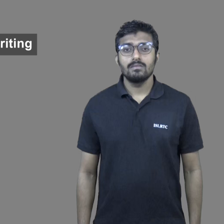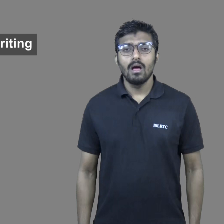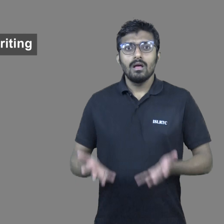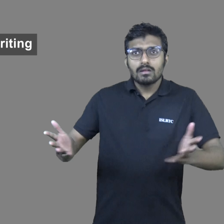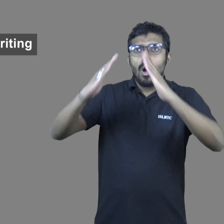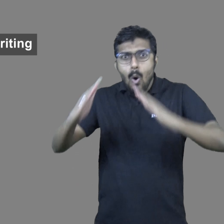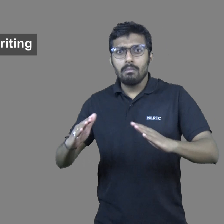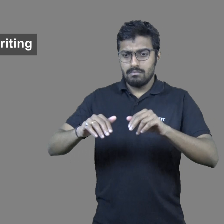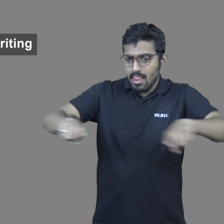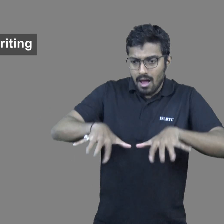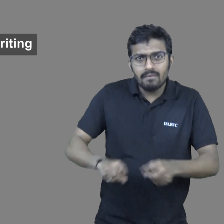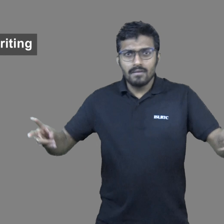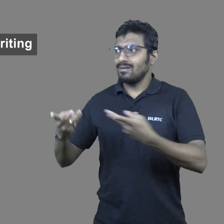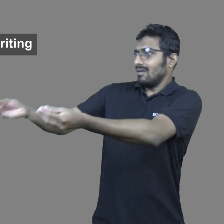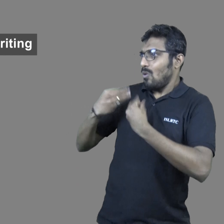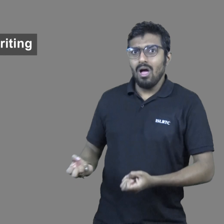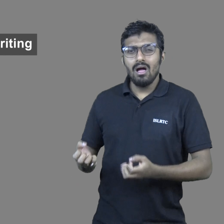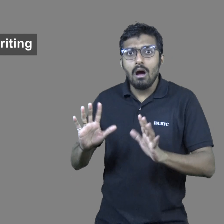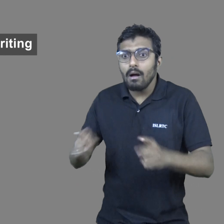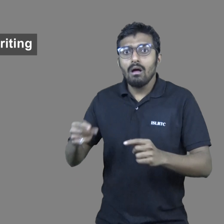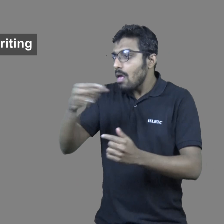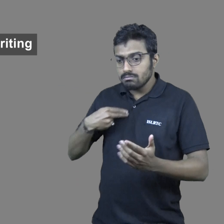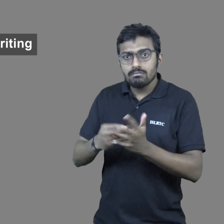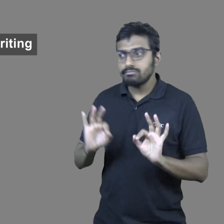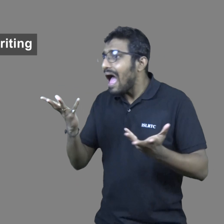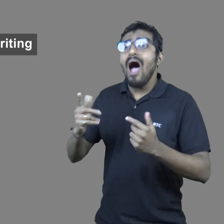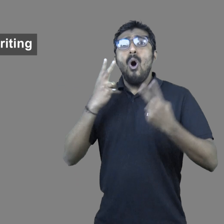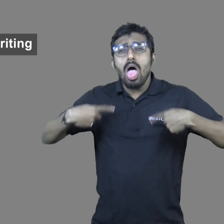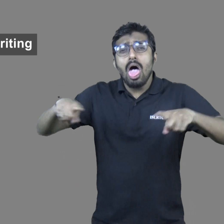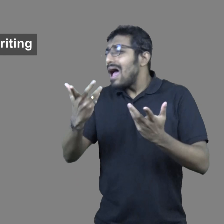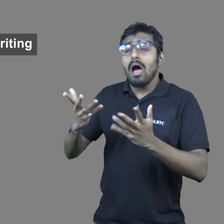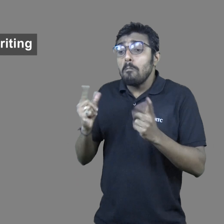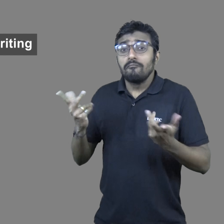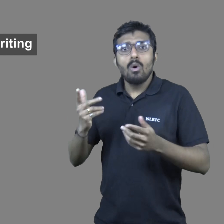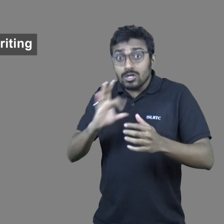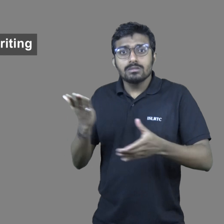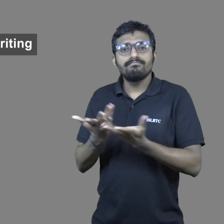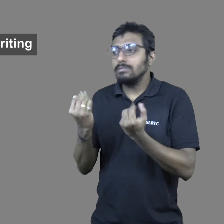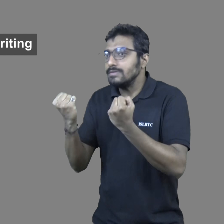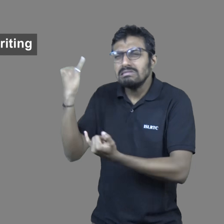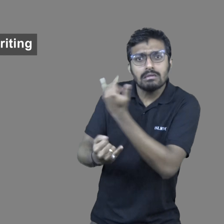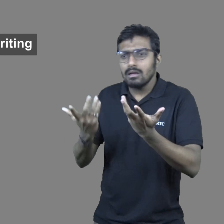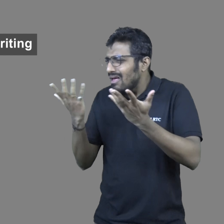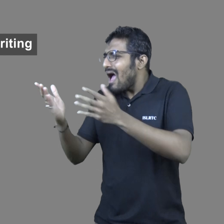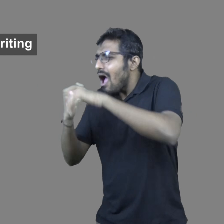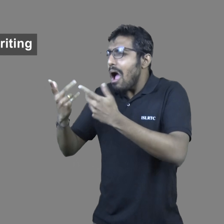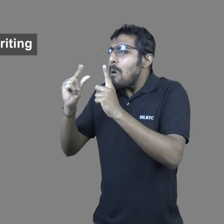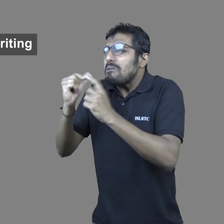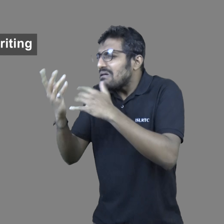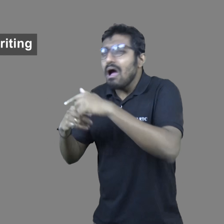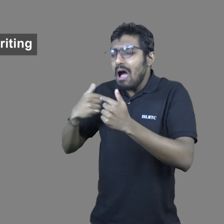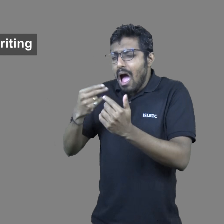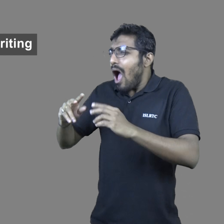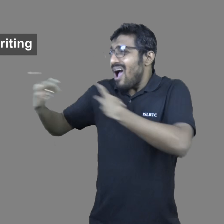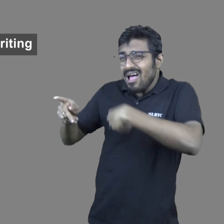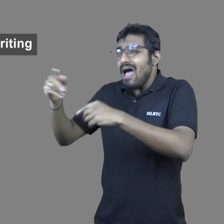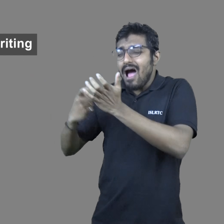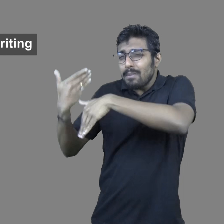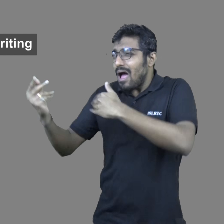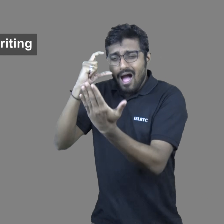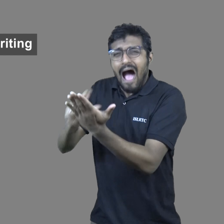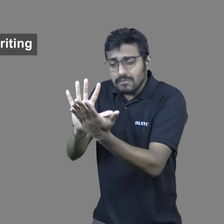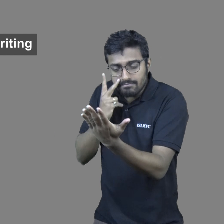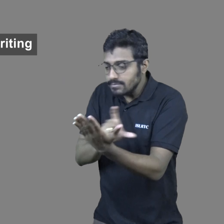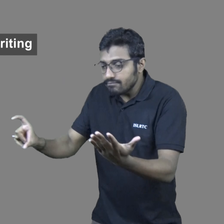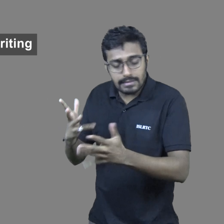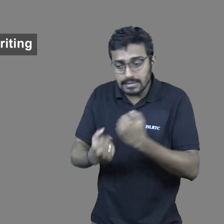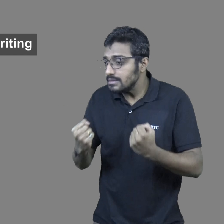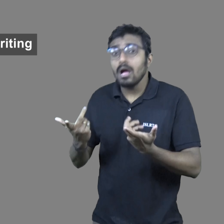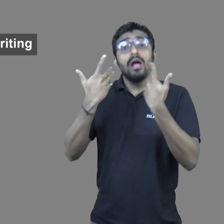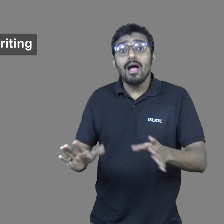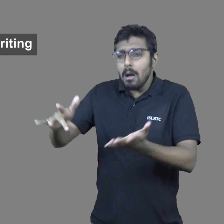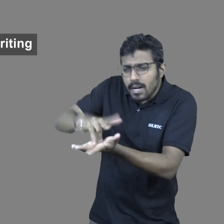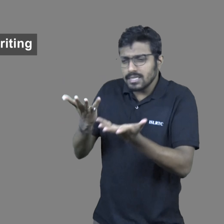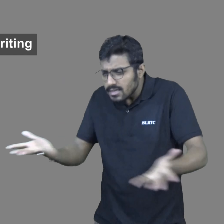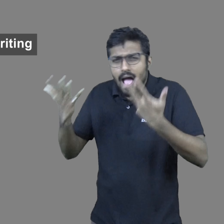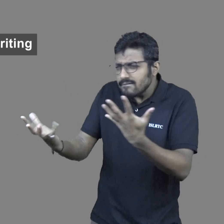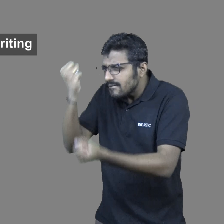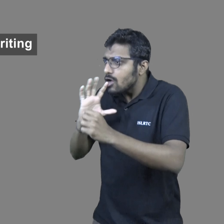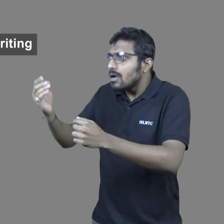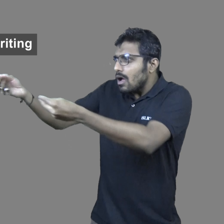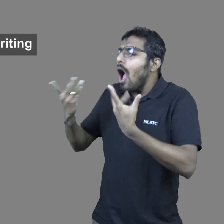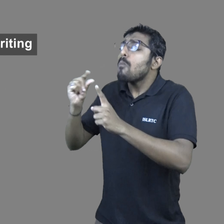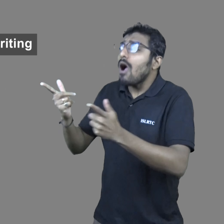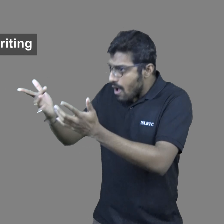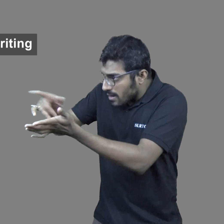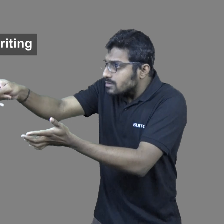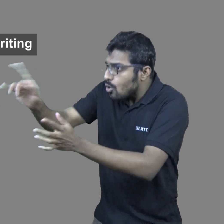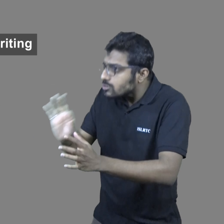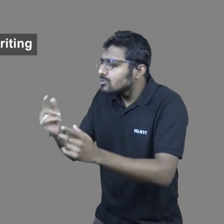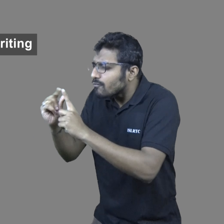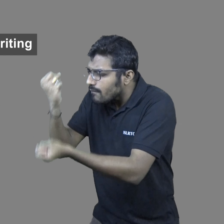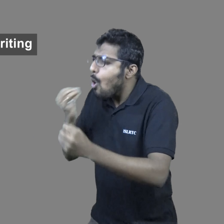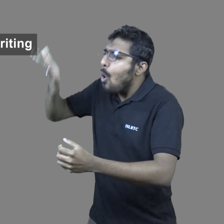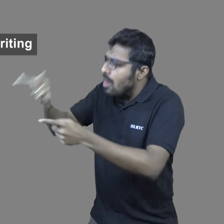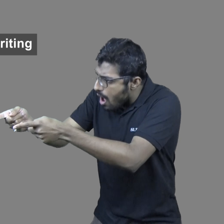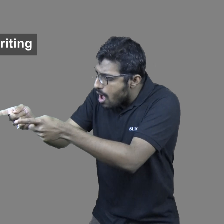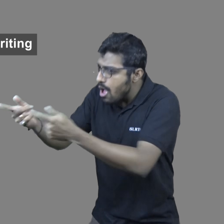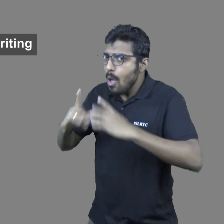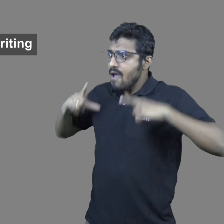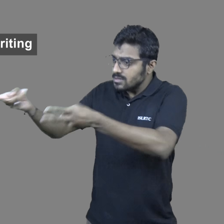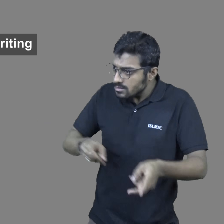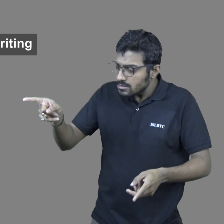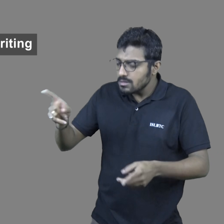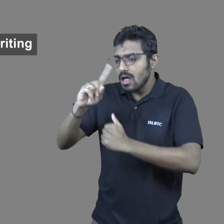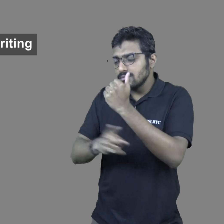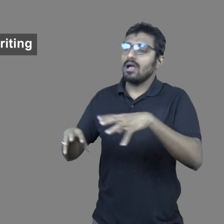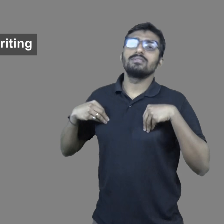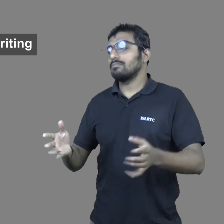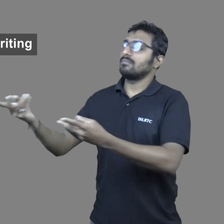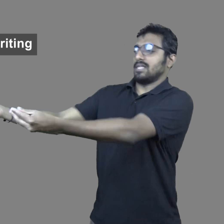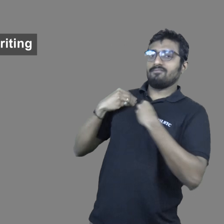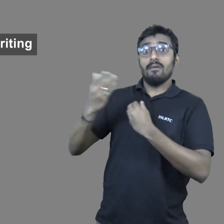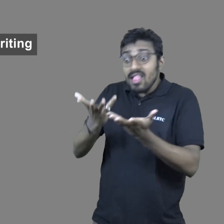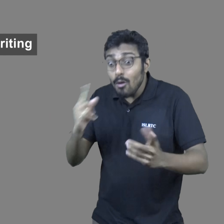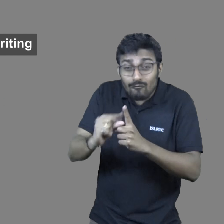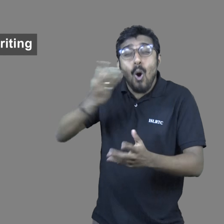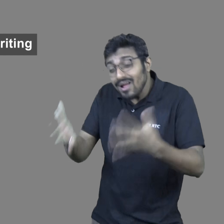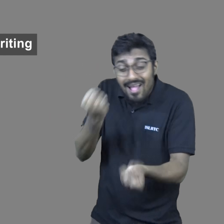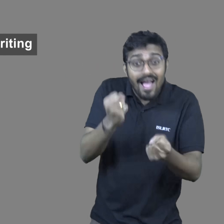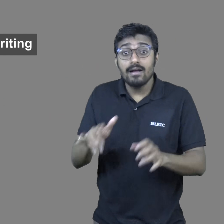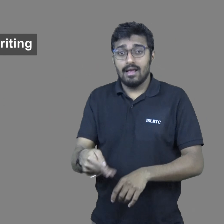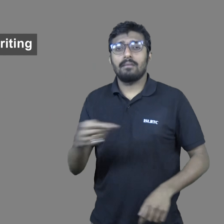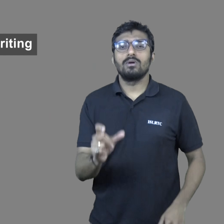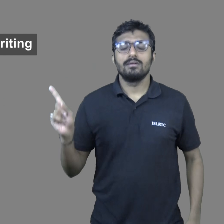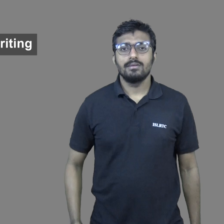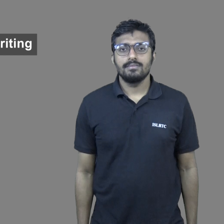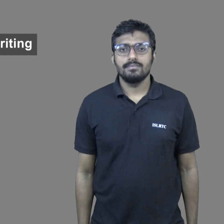Ancient Writing